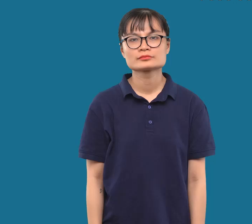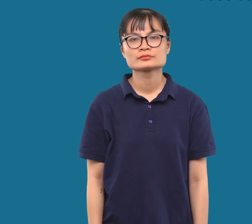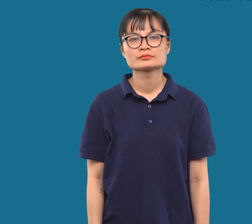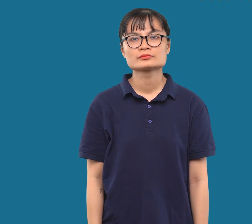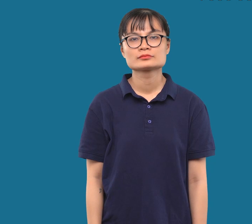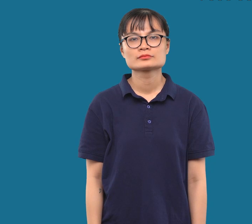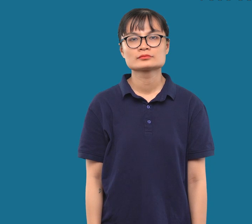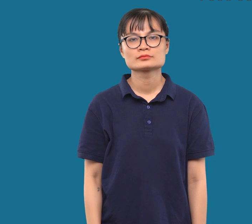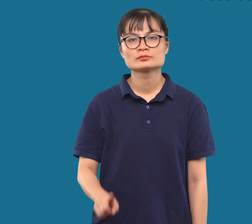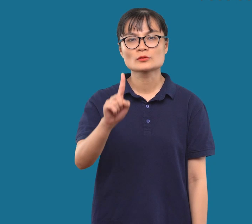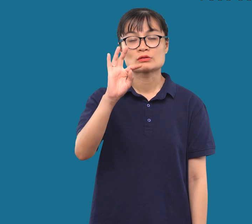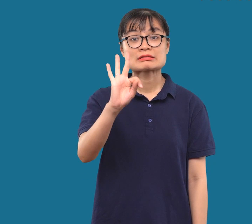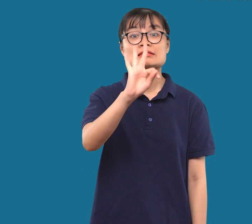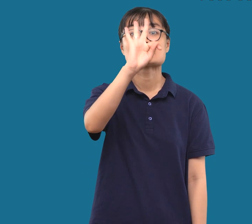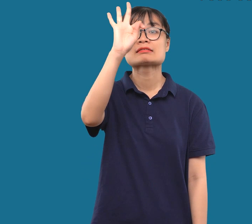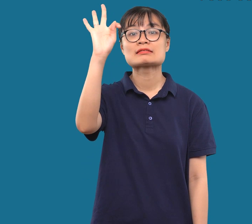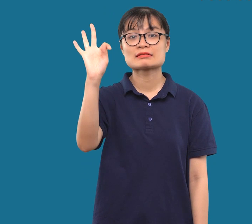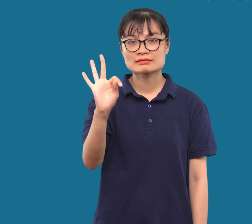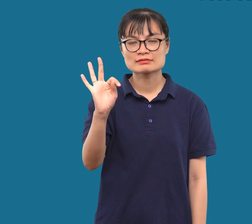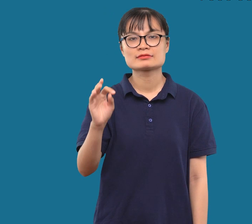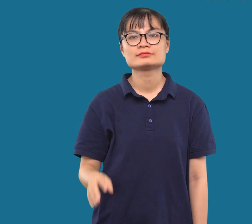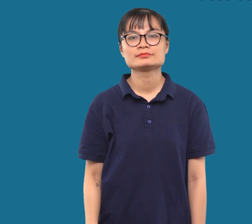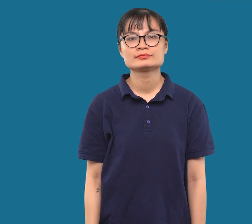1 000 000 000 (một tỉ)